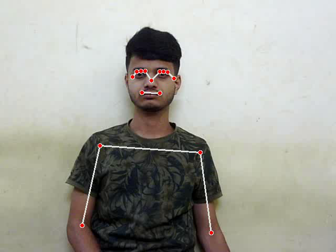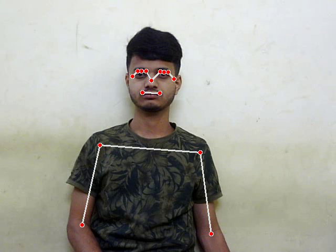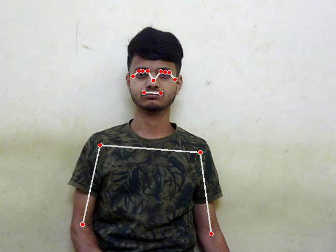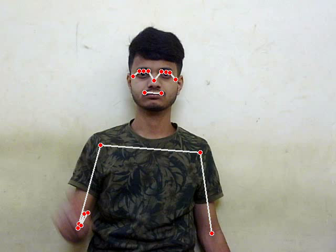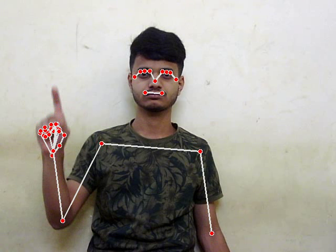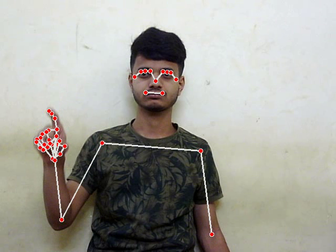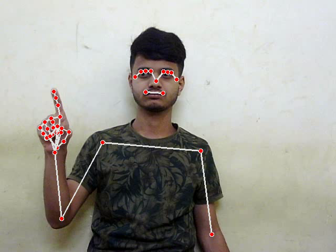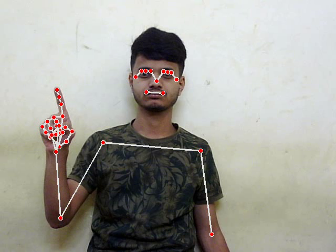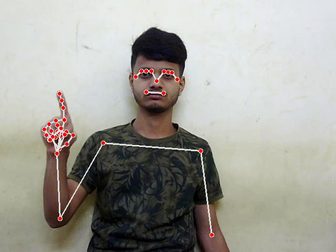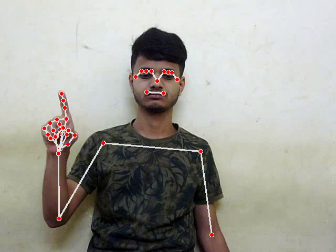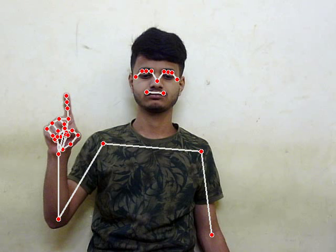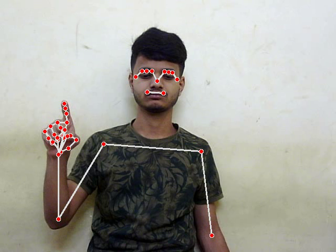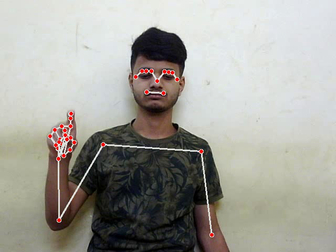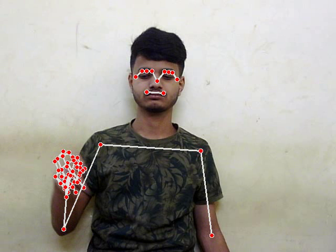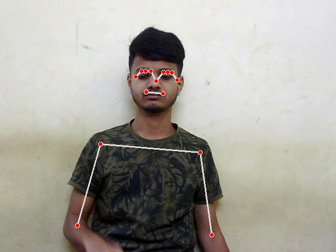need